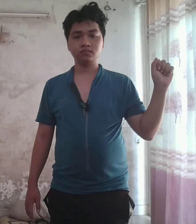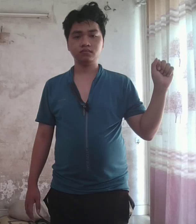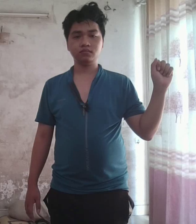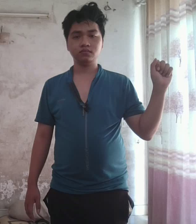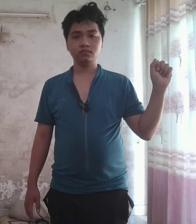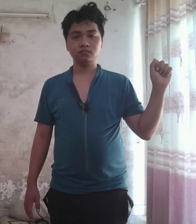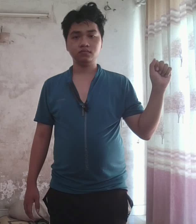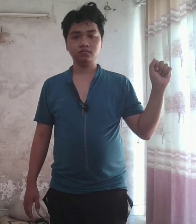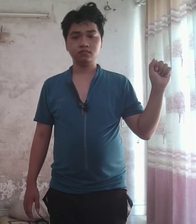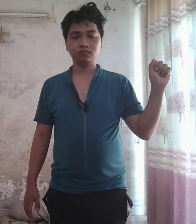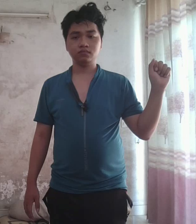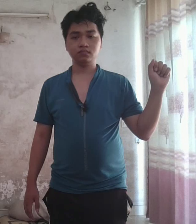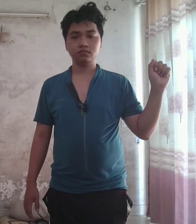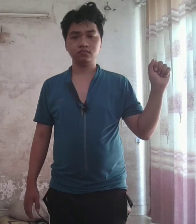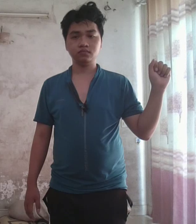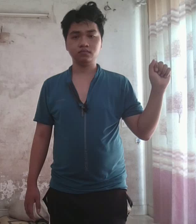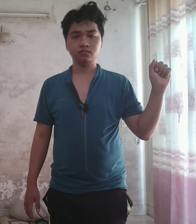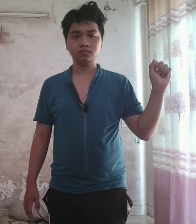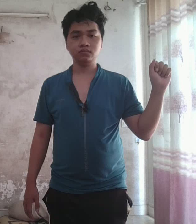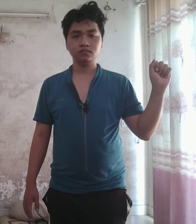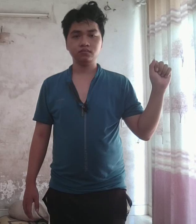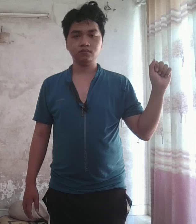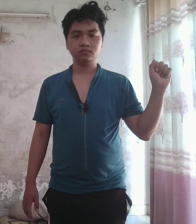a